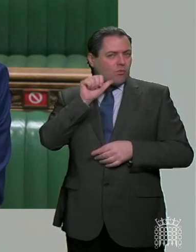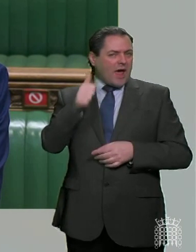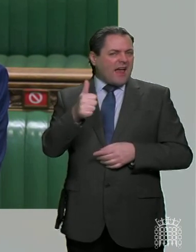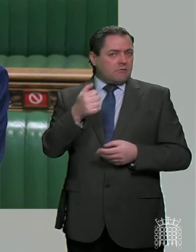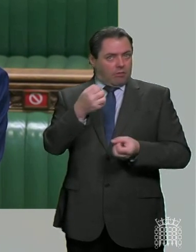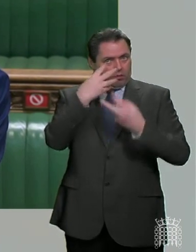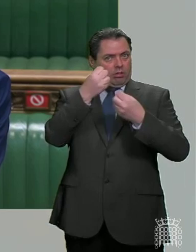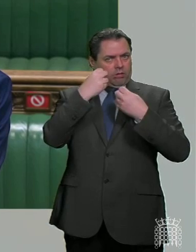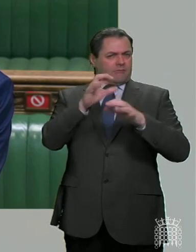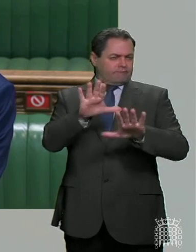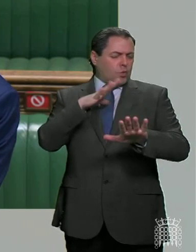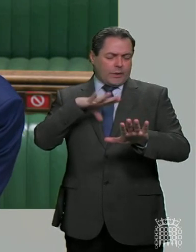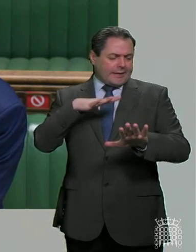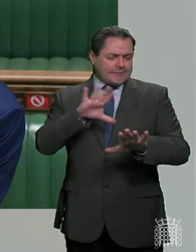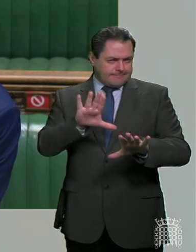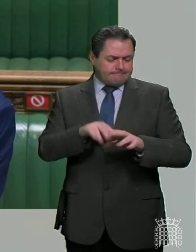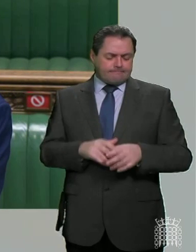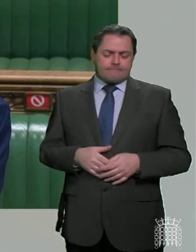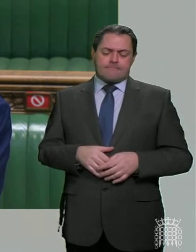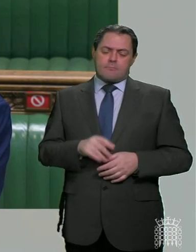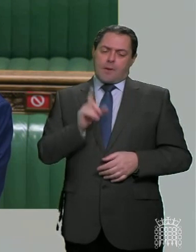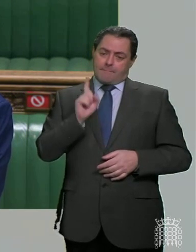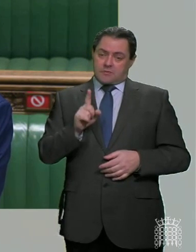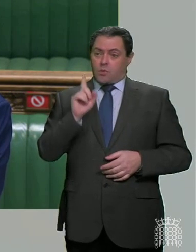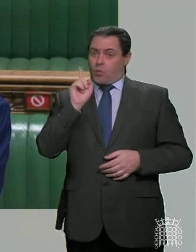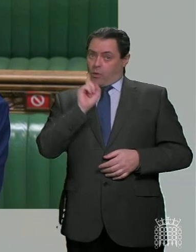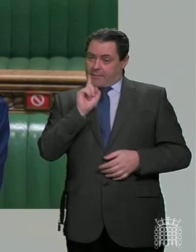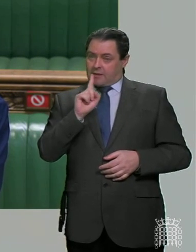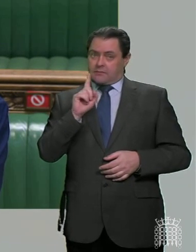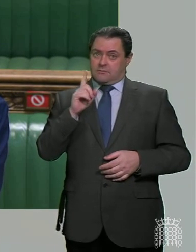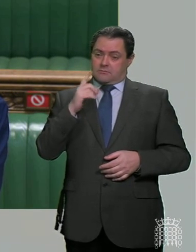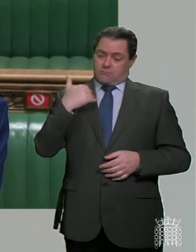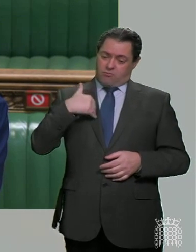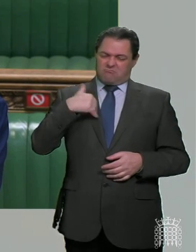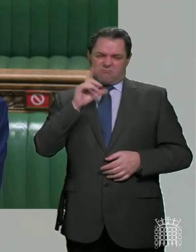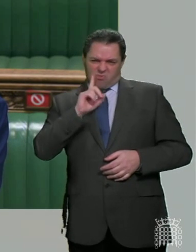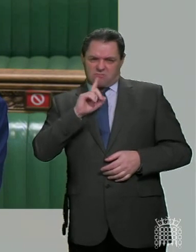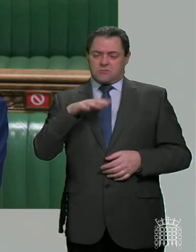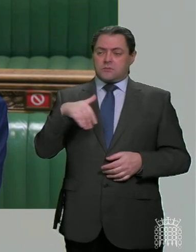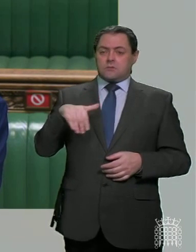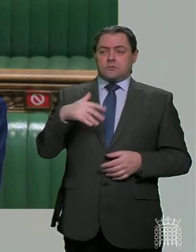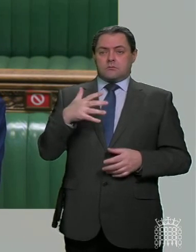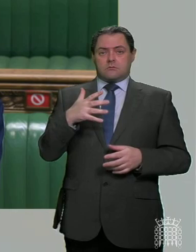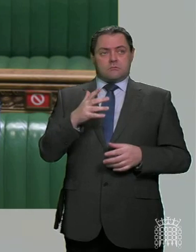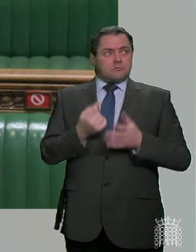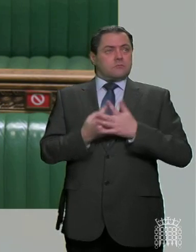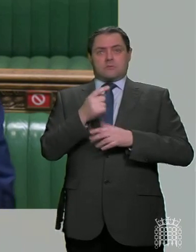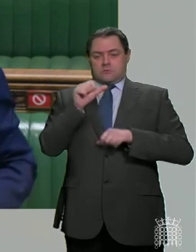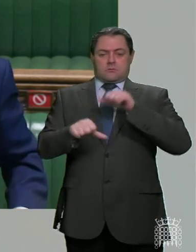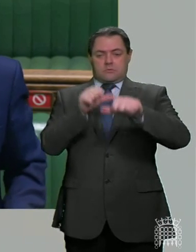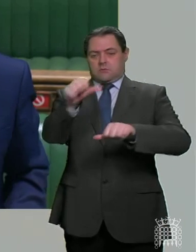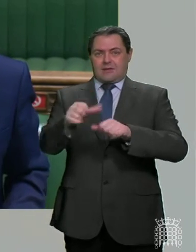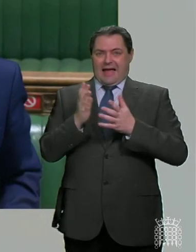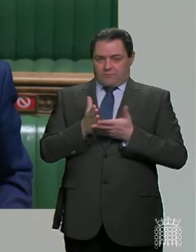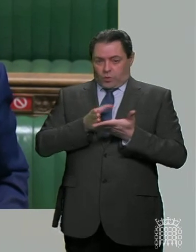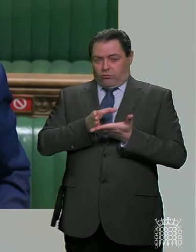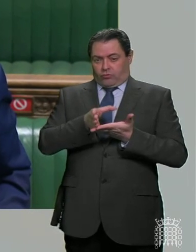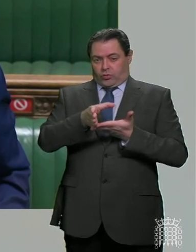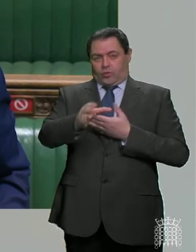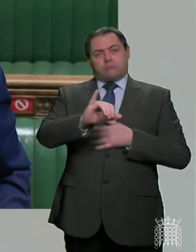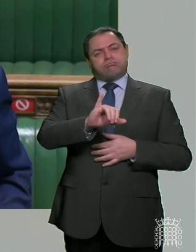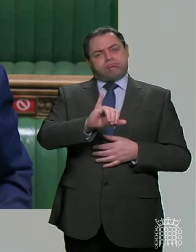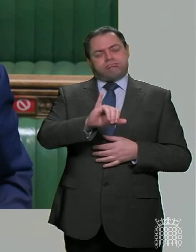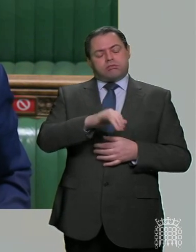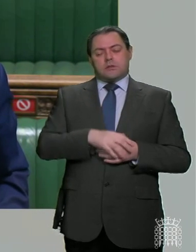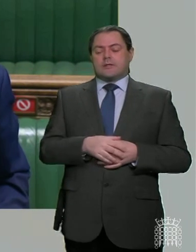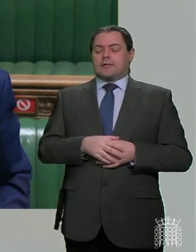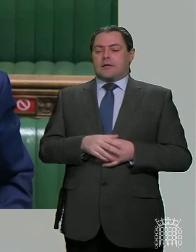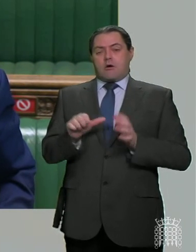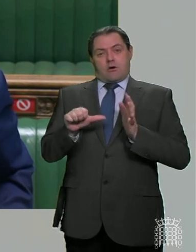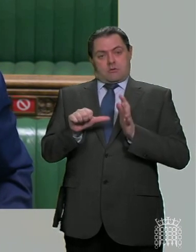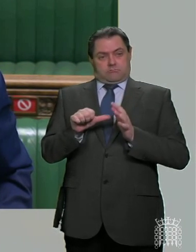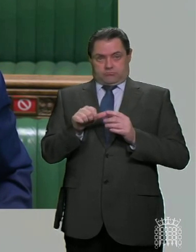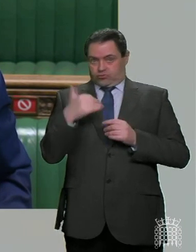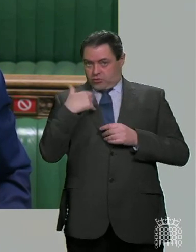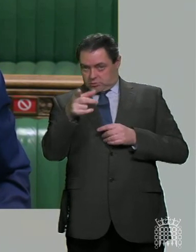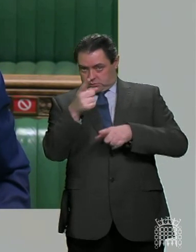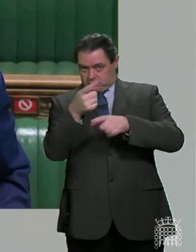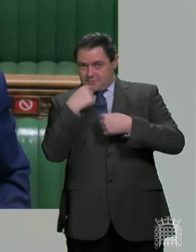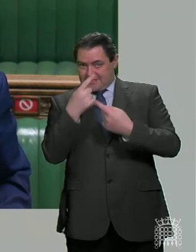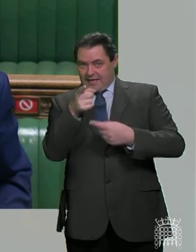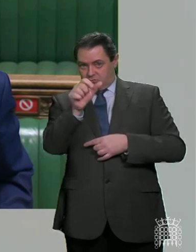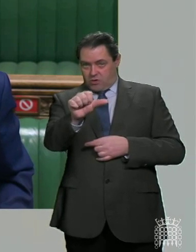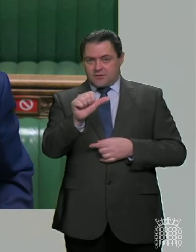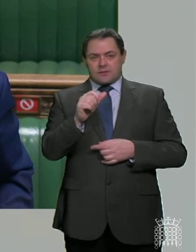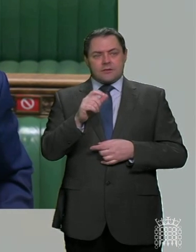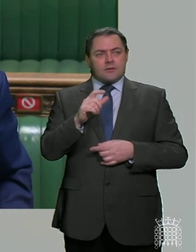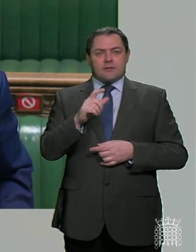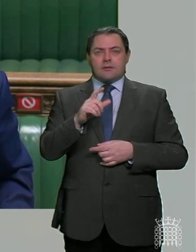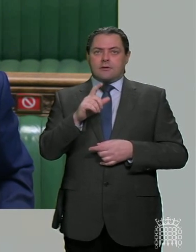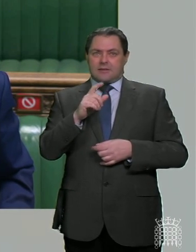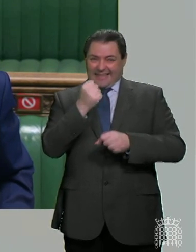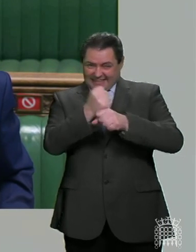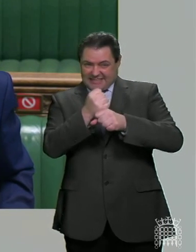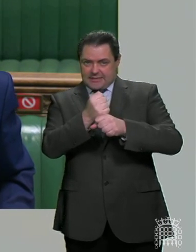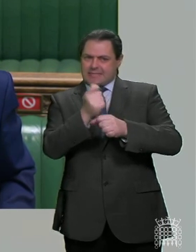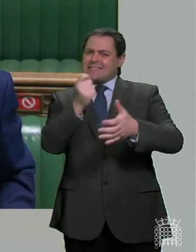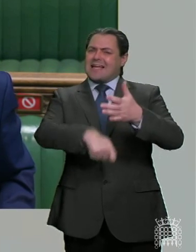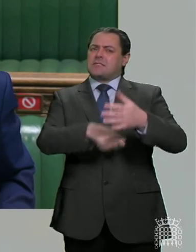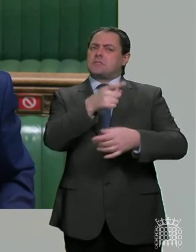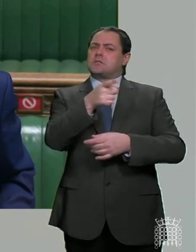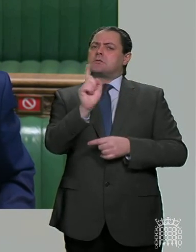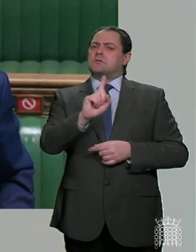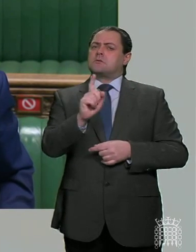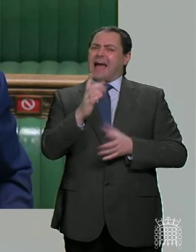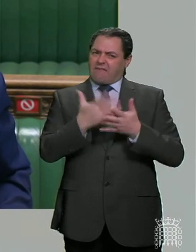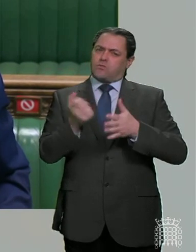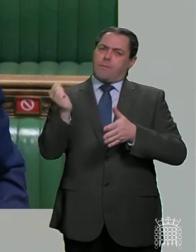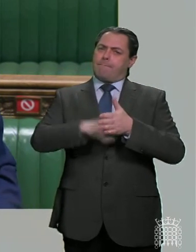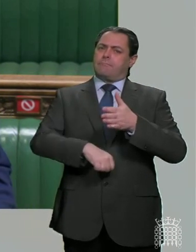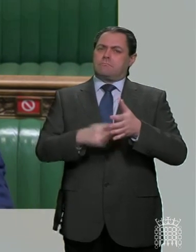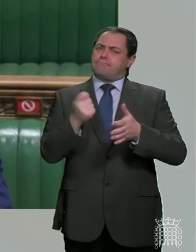Walking on through the system, as many women and girls have to do, and facing up to the challenges that we need to face as a House, the next challenge is the point that the Prime Minister just referenced—the sentences for rape and sexual violence, because they need to be toughened.